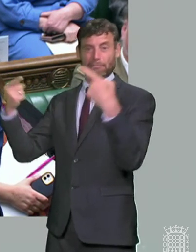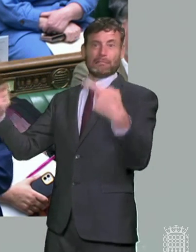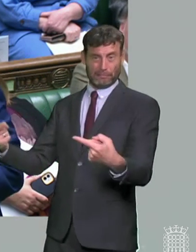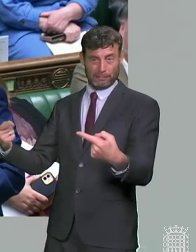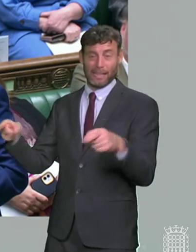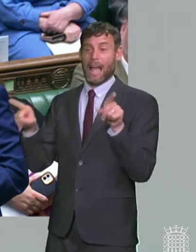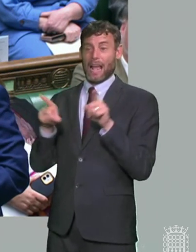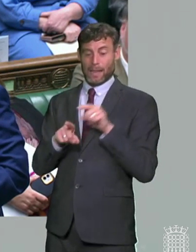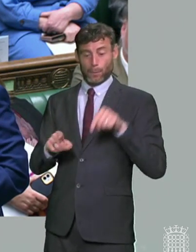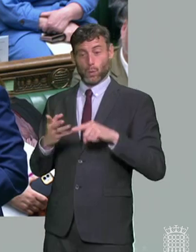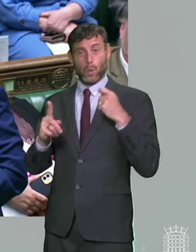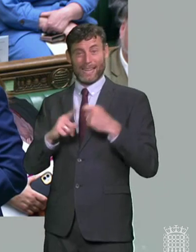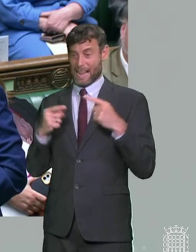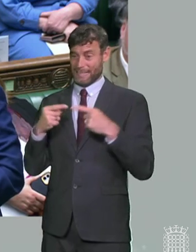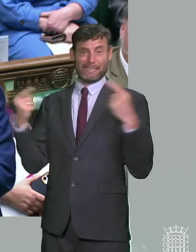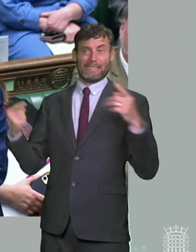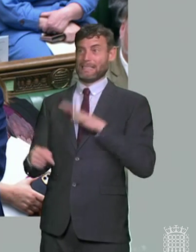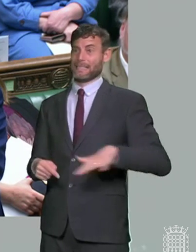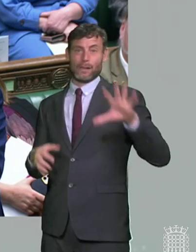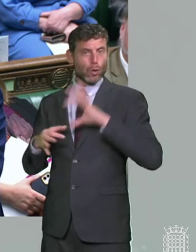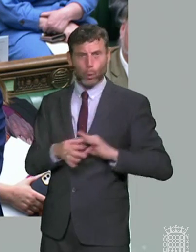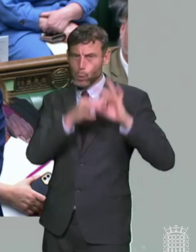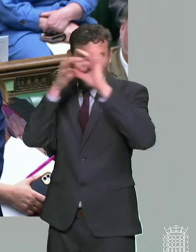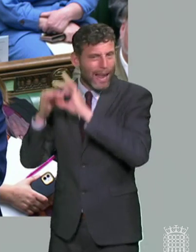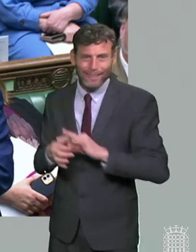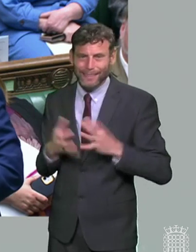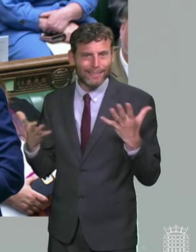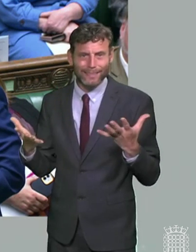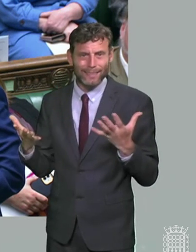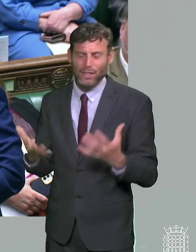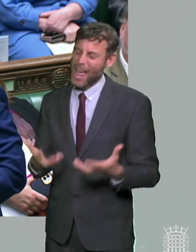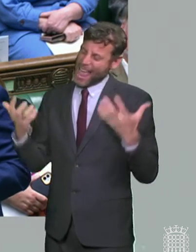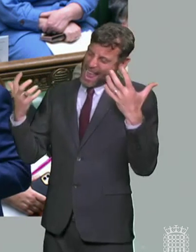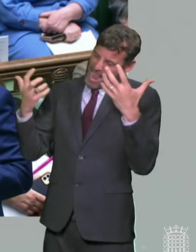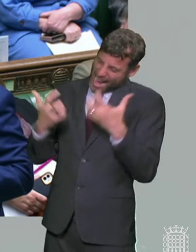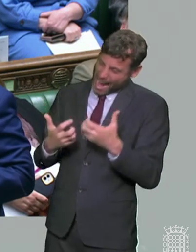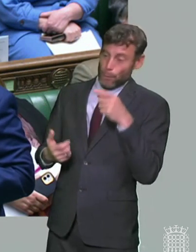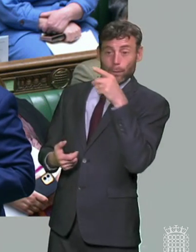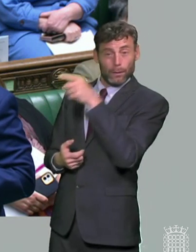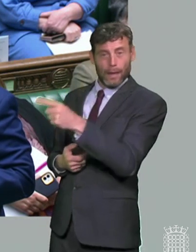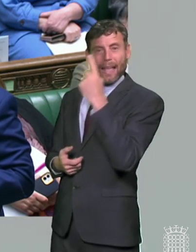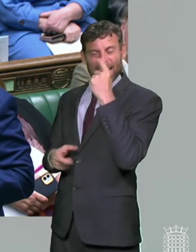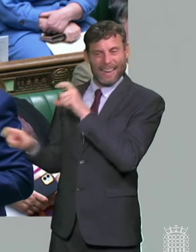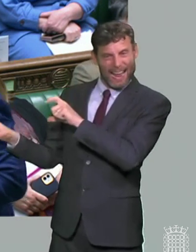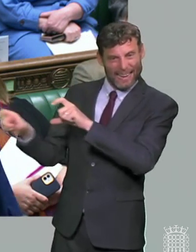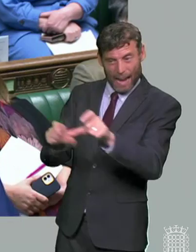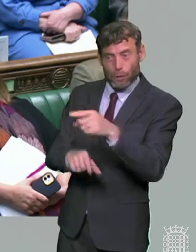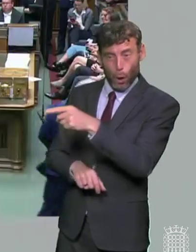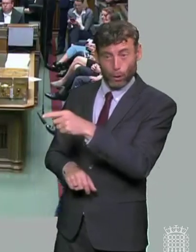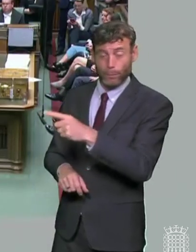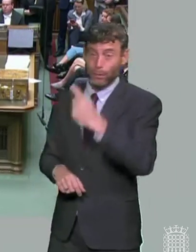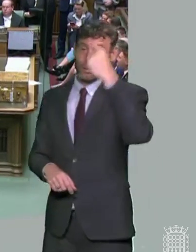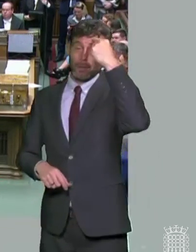How does the Prime Minister expect to continue when even Unionist leaders in Scotland will not back him?